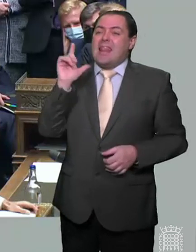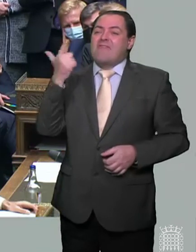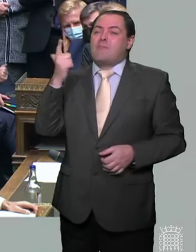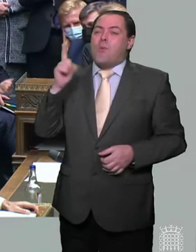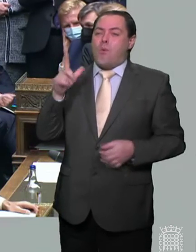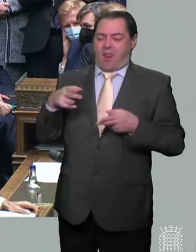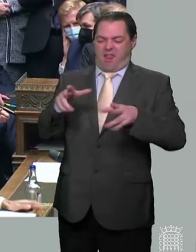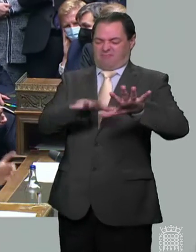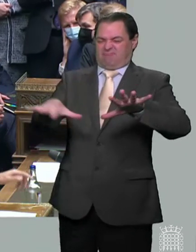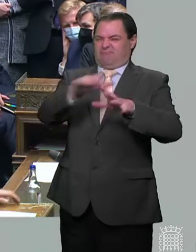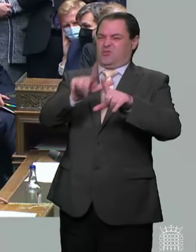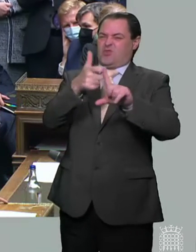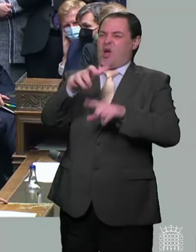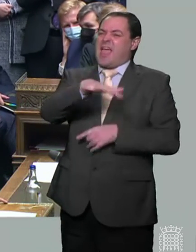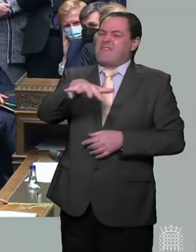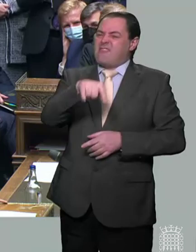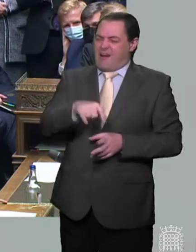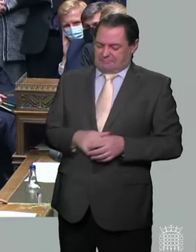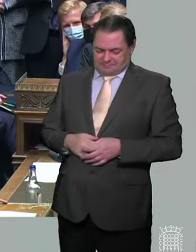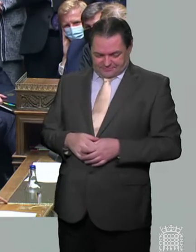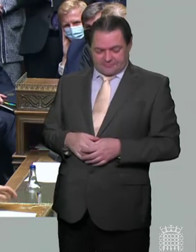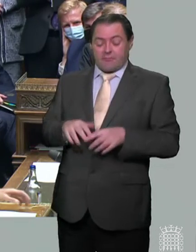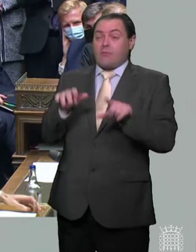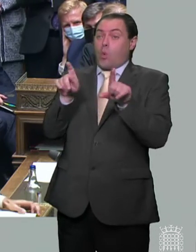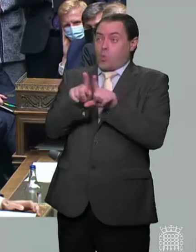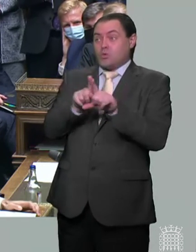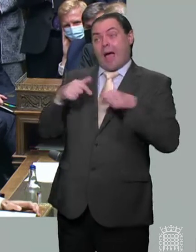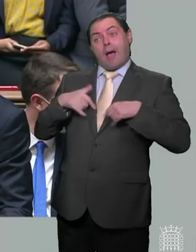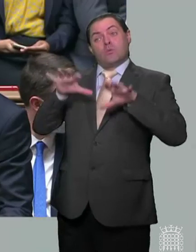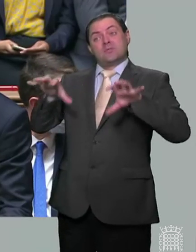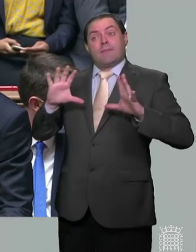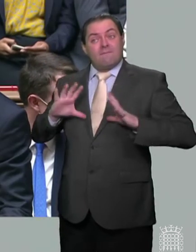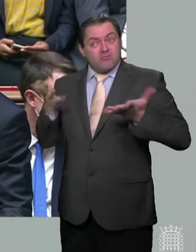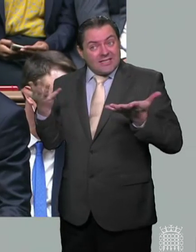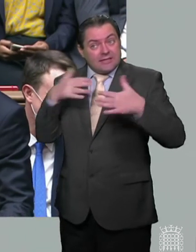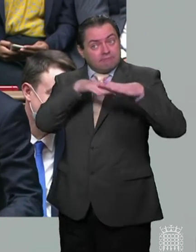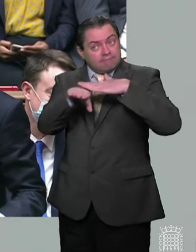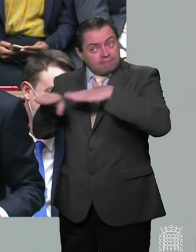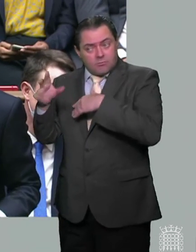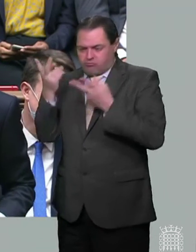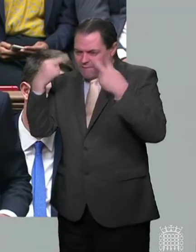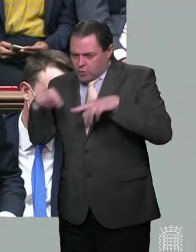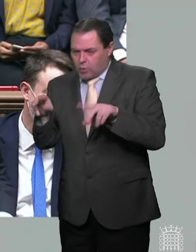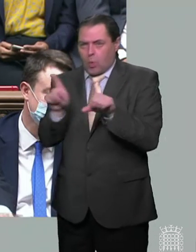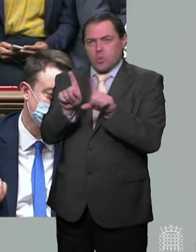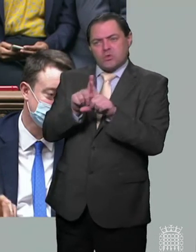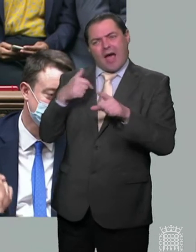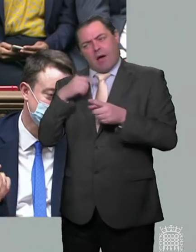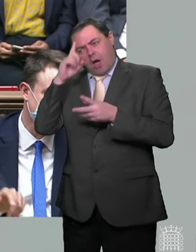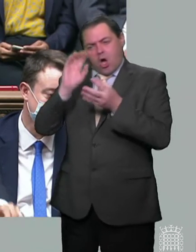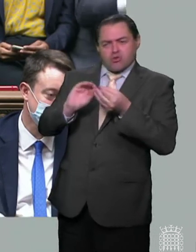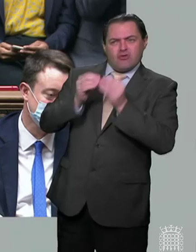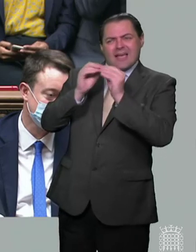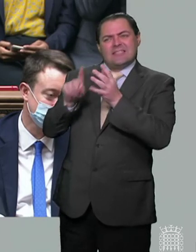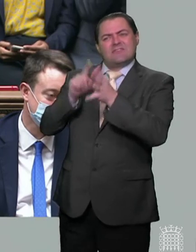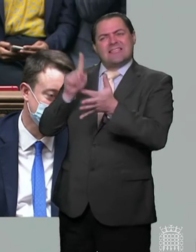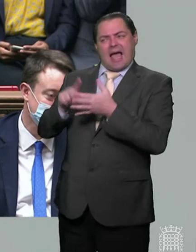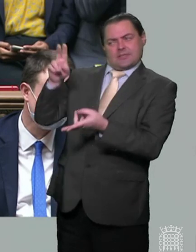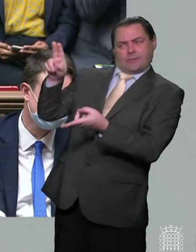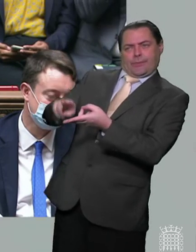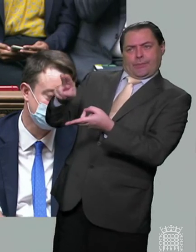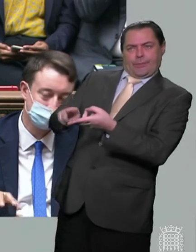We are also going to review our museum freedoms and make our creative tax reliefs more generous.